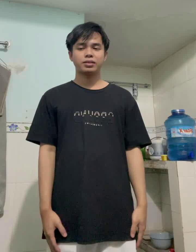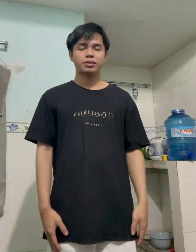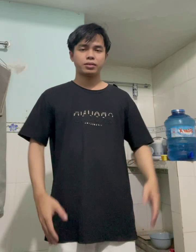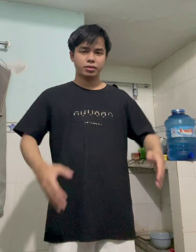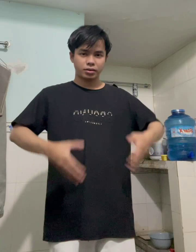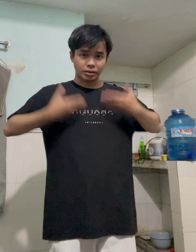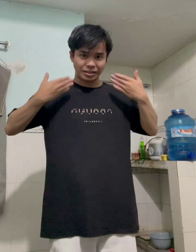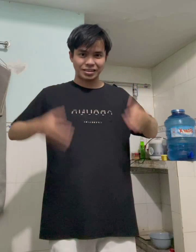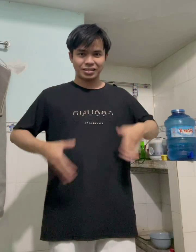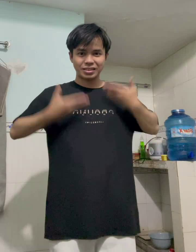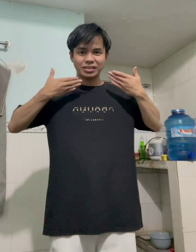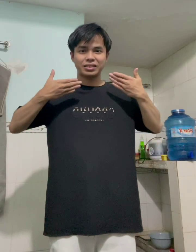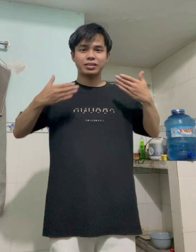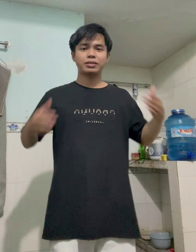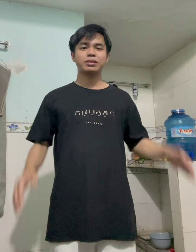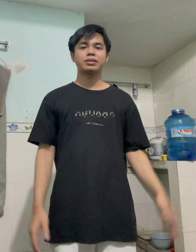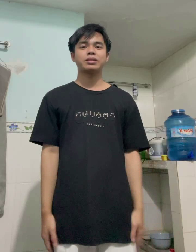vui ve